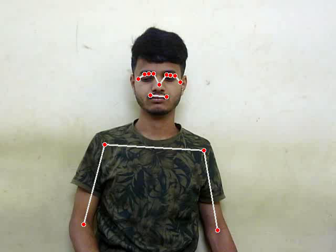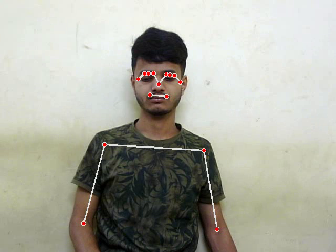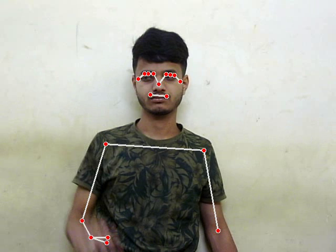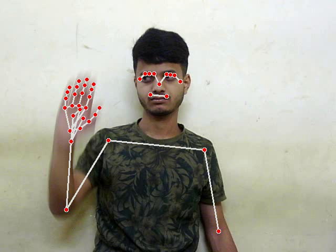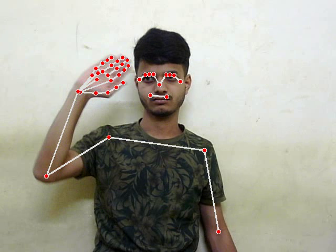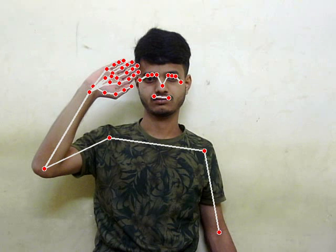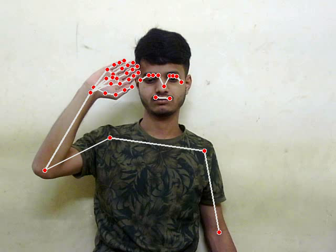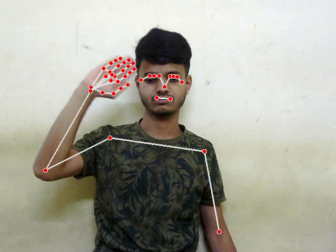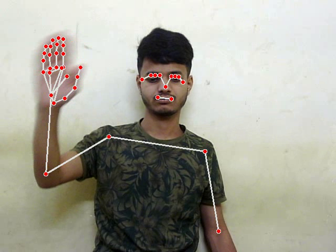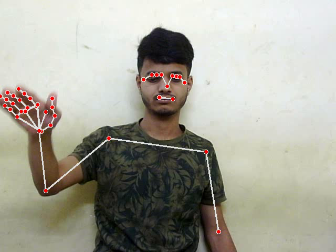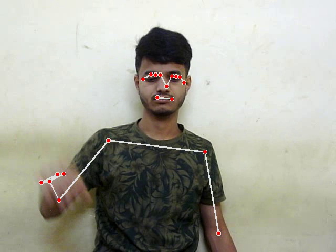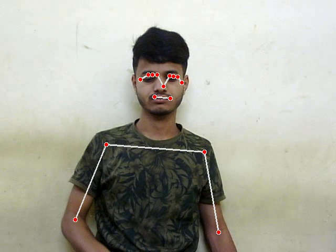hello